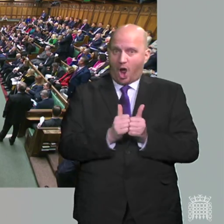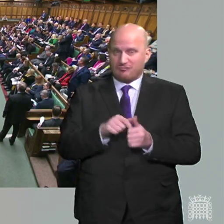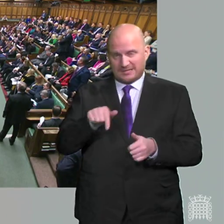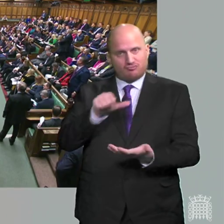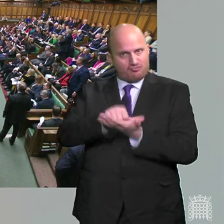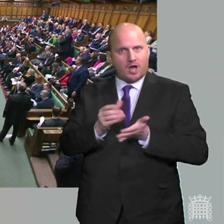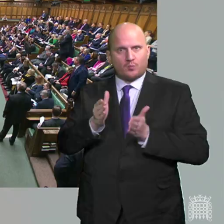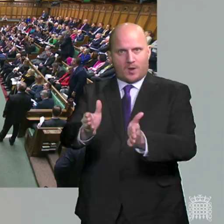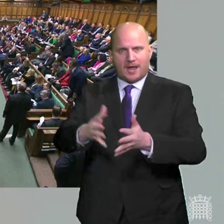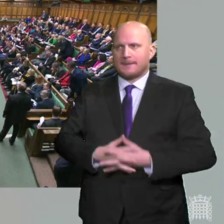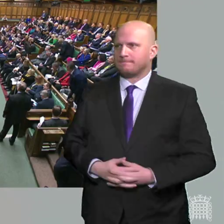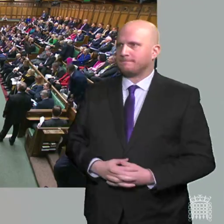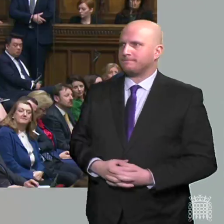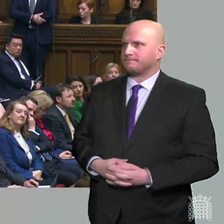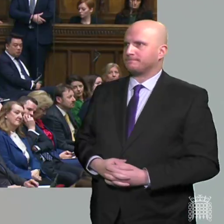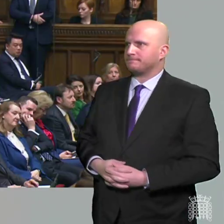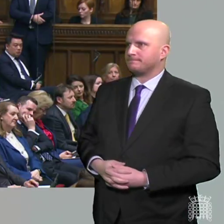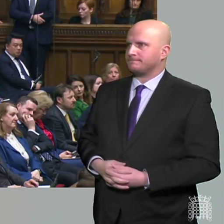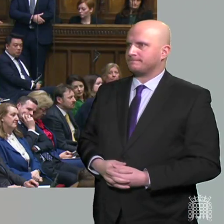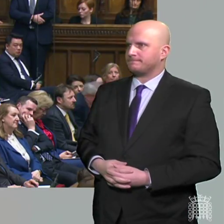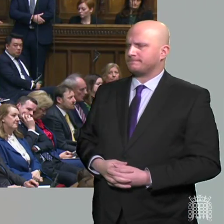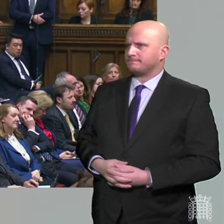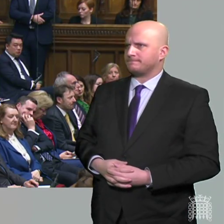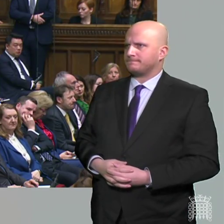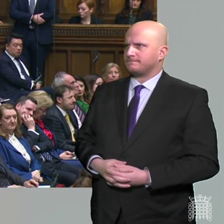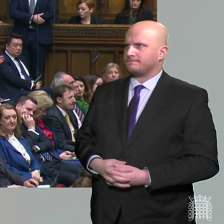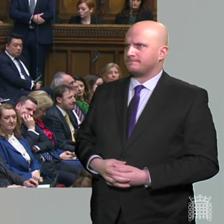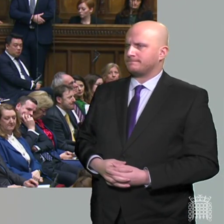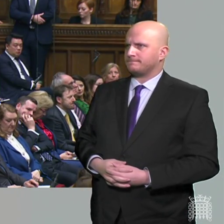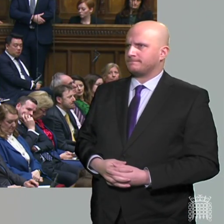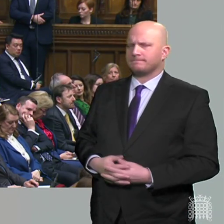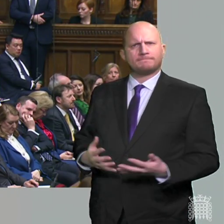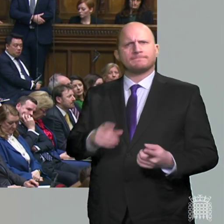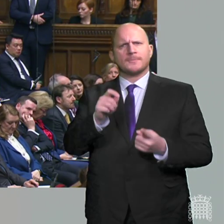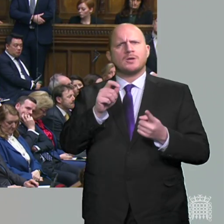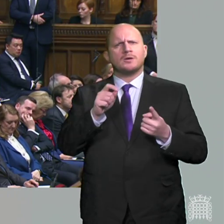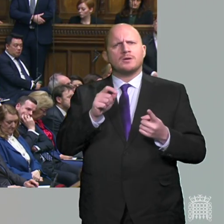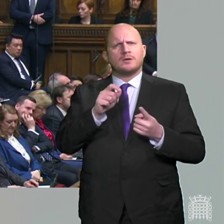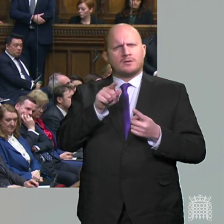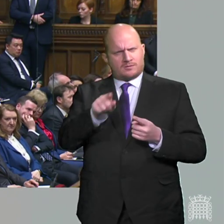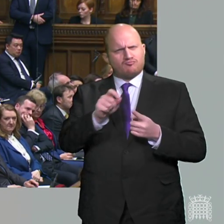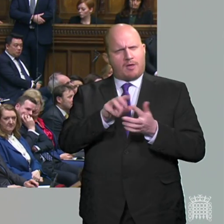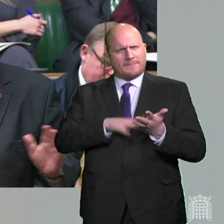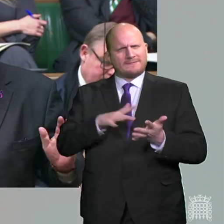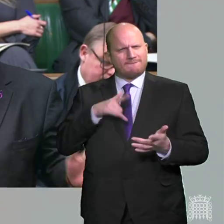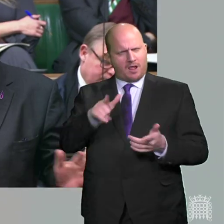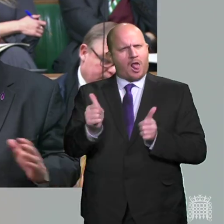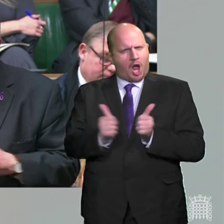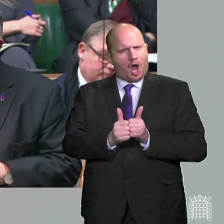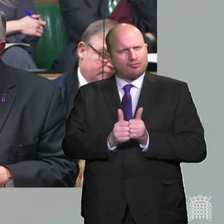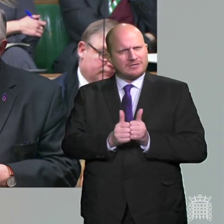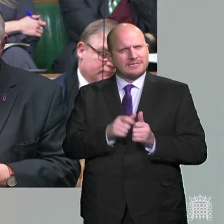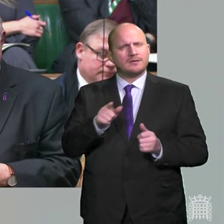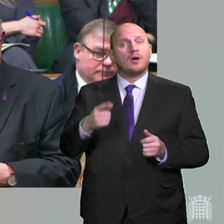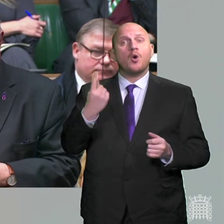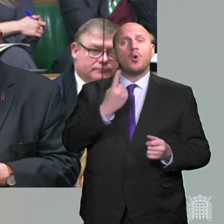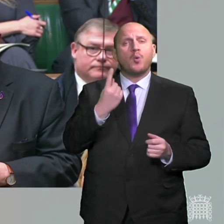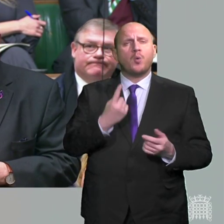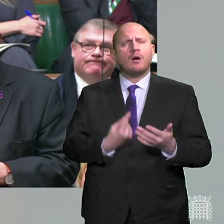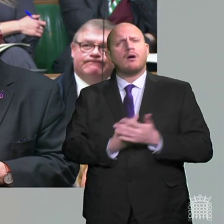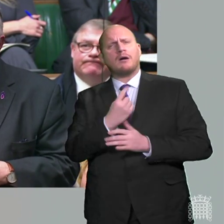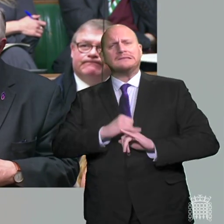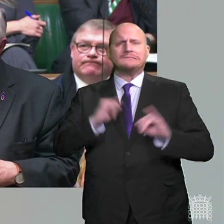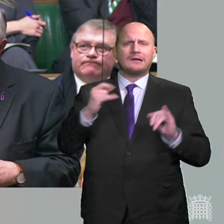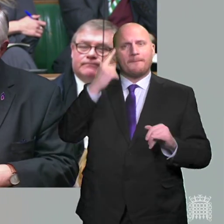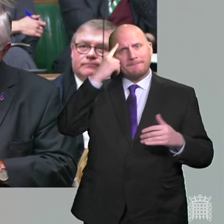The Prime Minister will be aware of my concern that mental health patients should not be forced into accident and emergency departments when what they really need is specialist care.